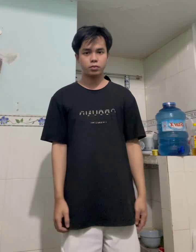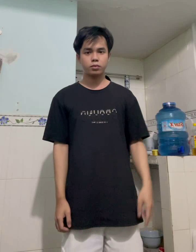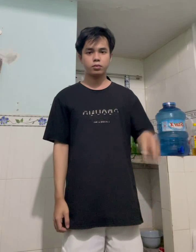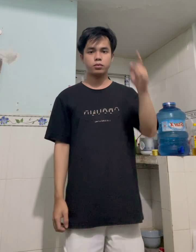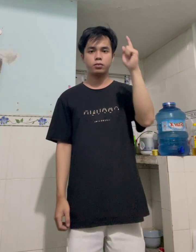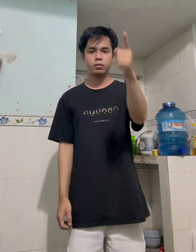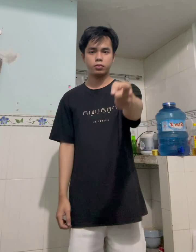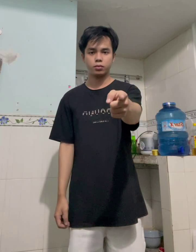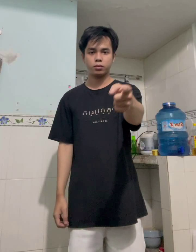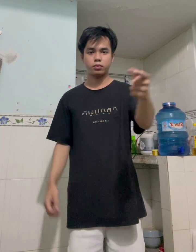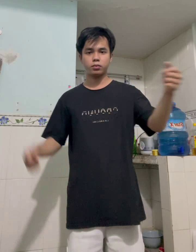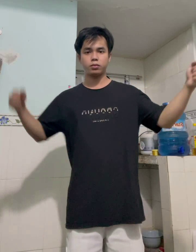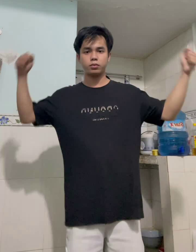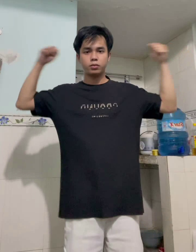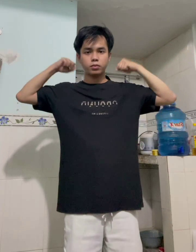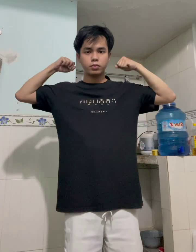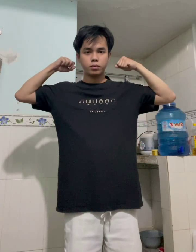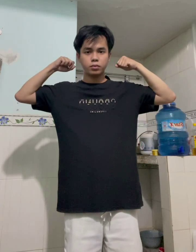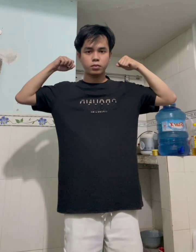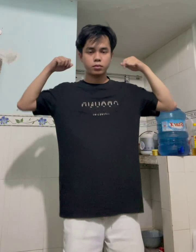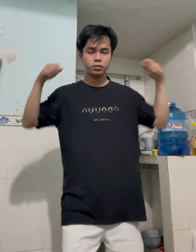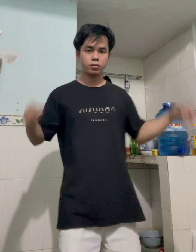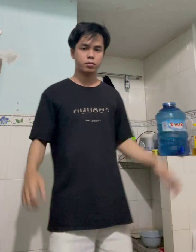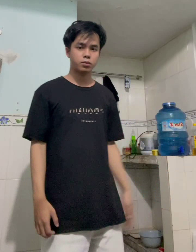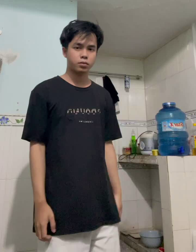ban khoe khong